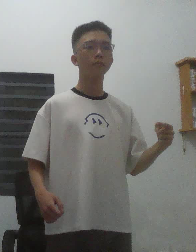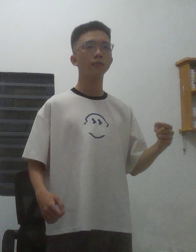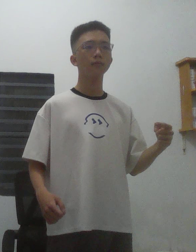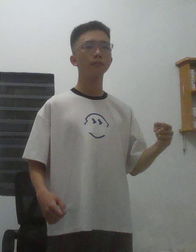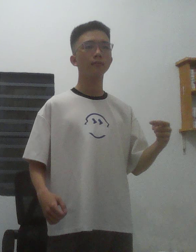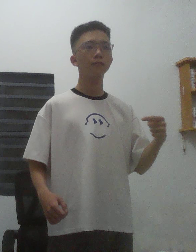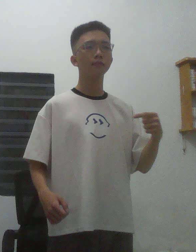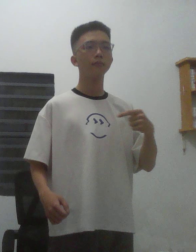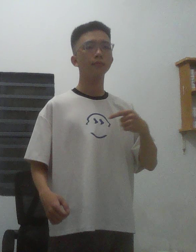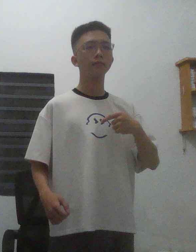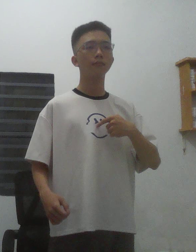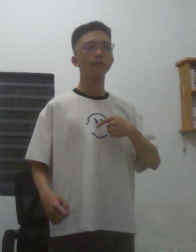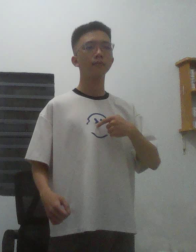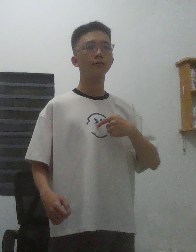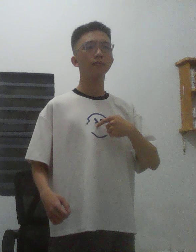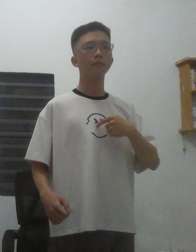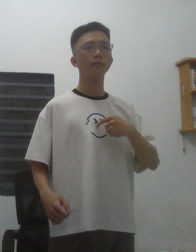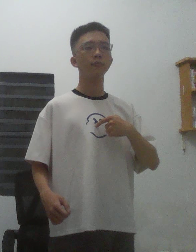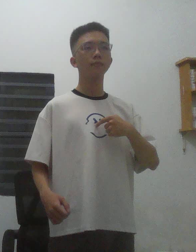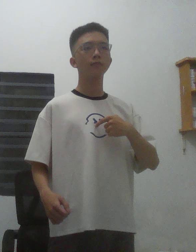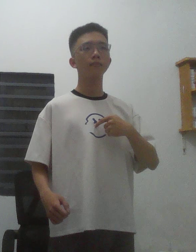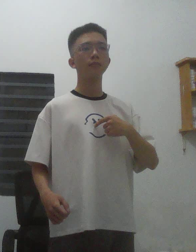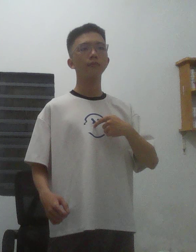toi